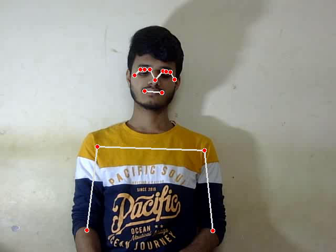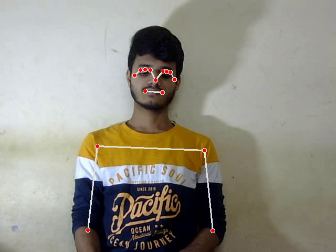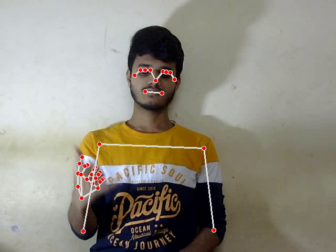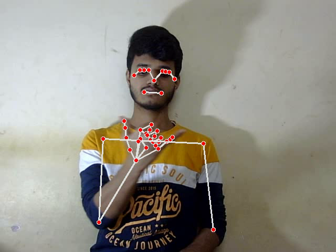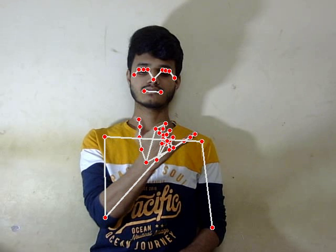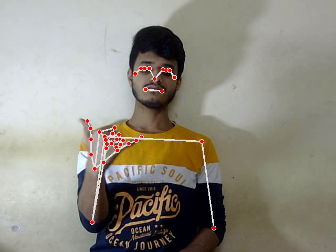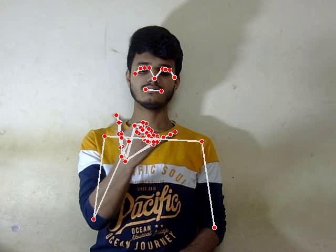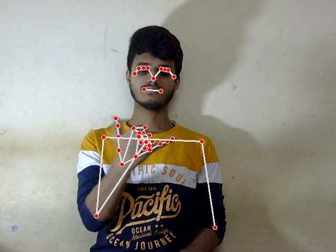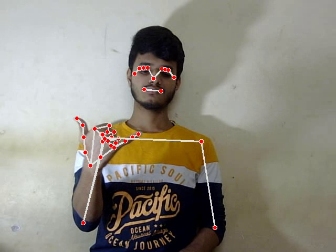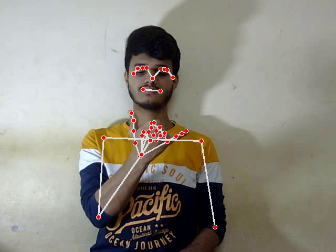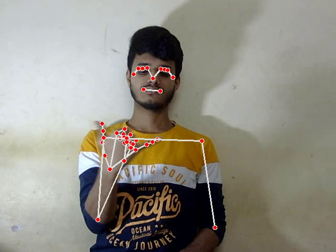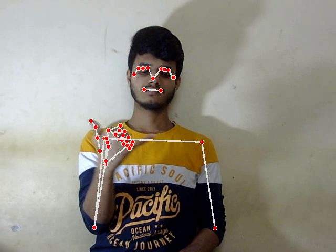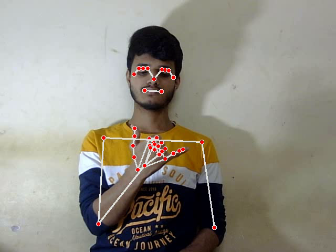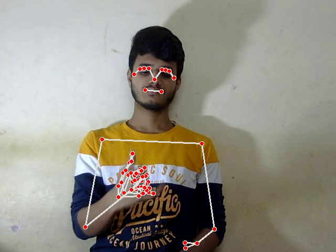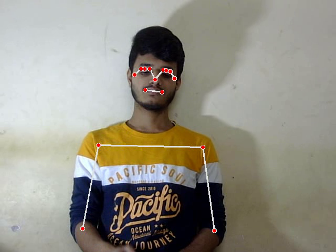same